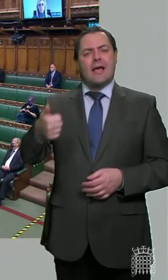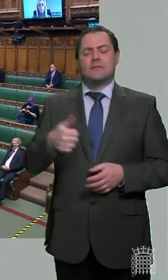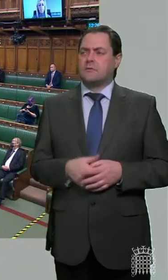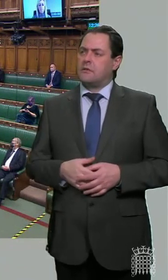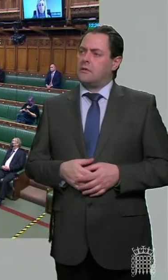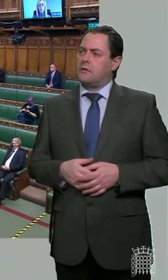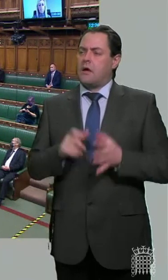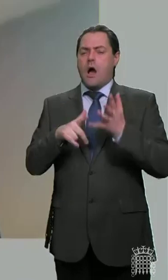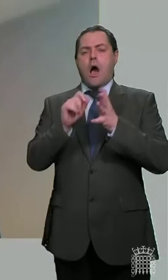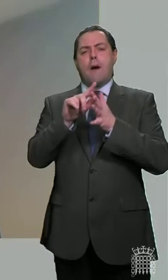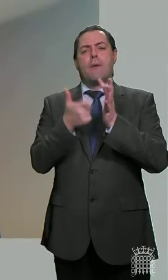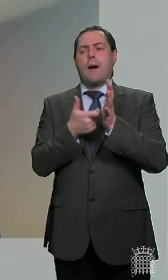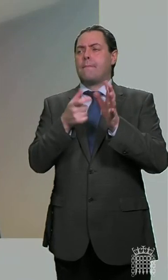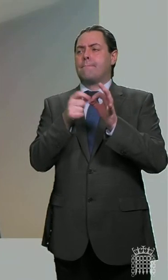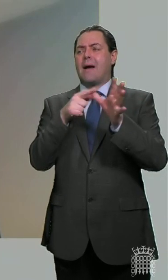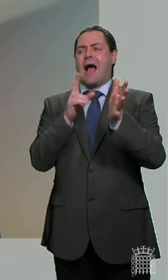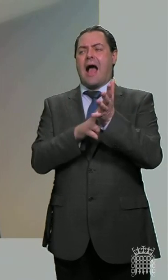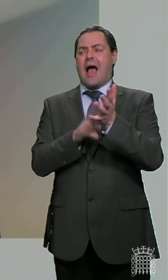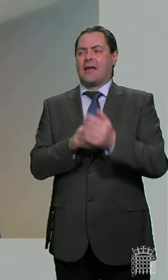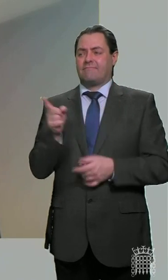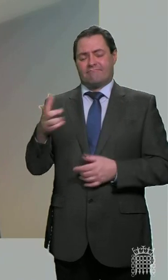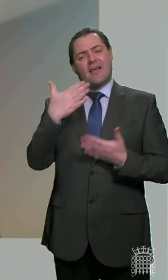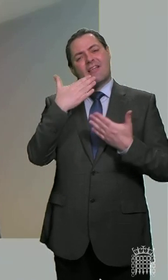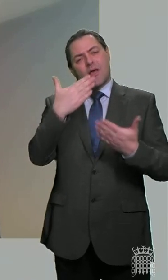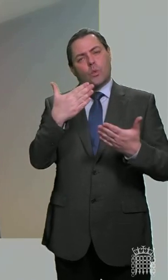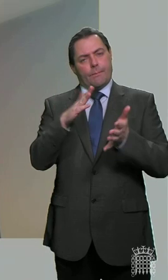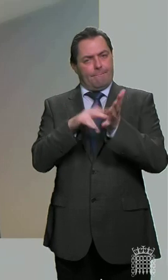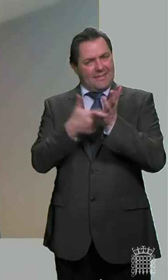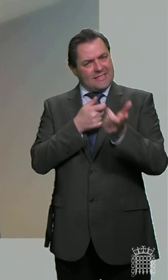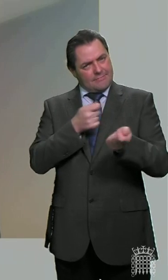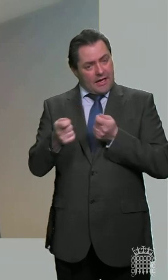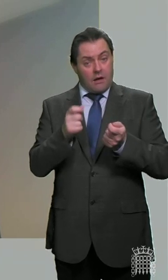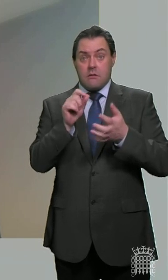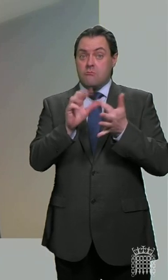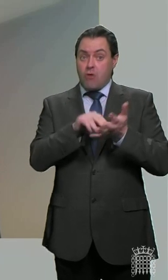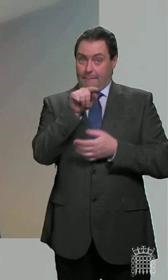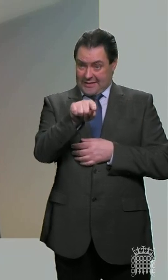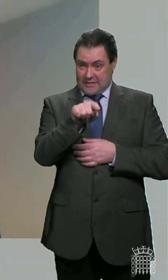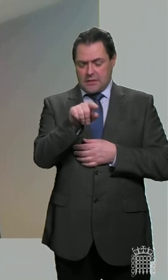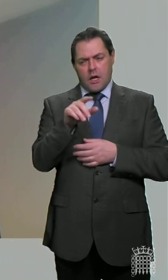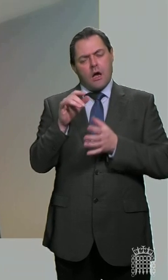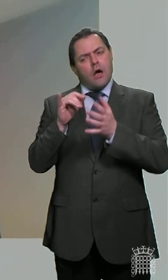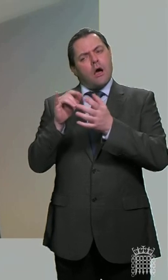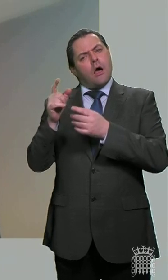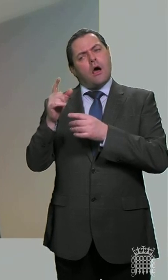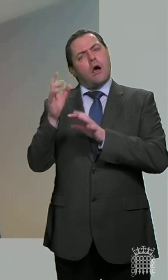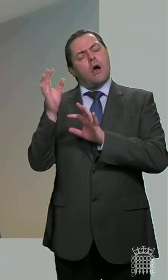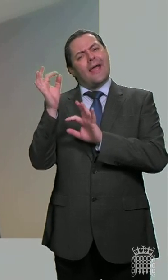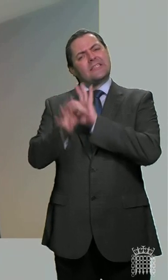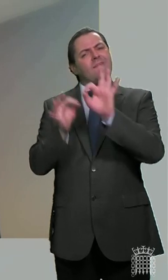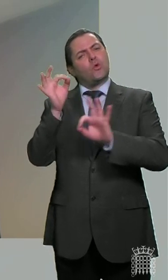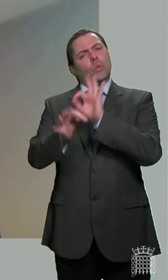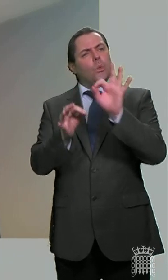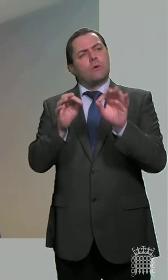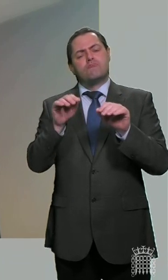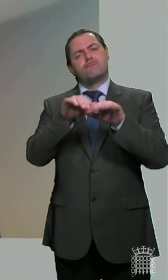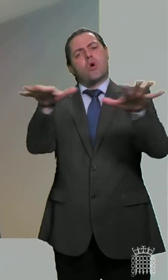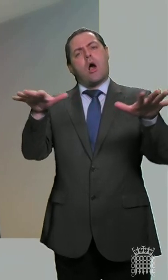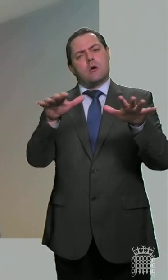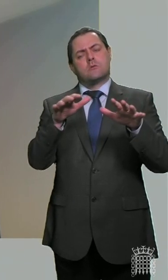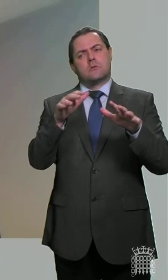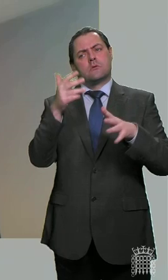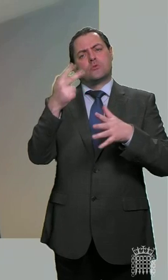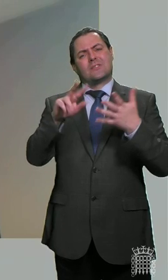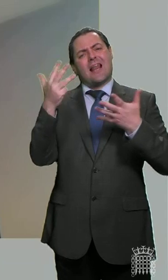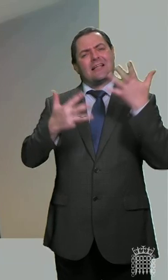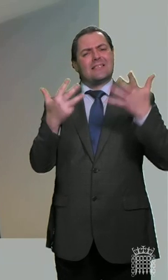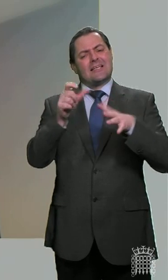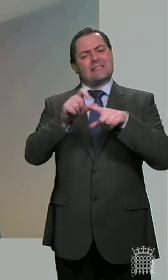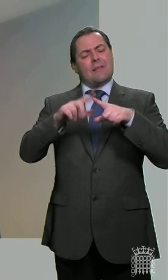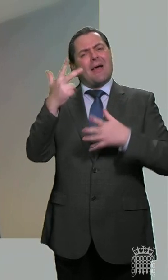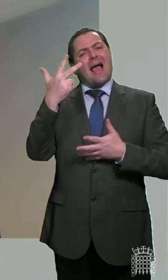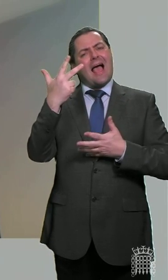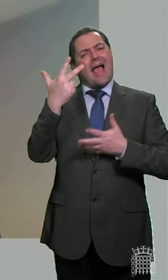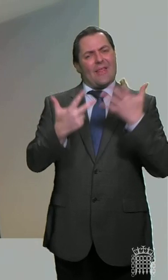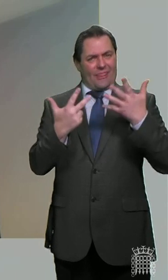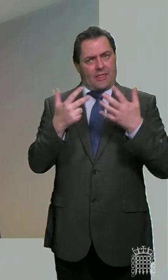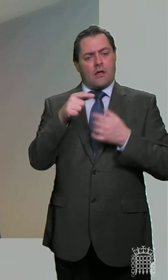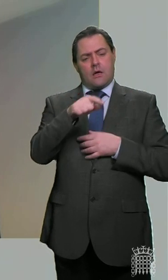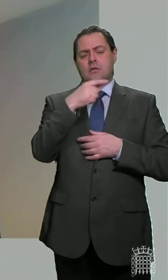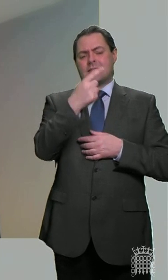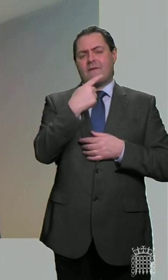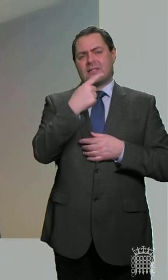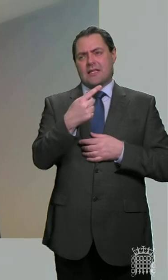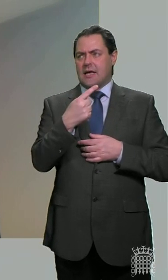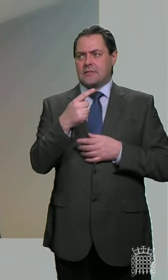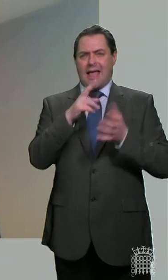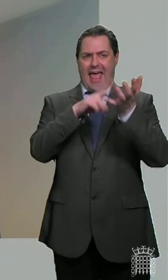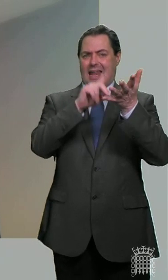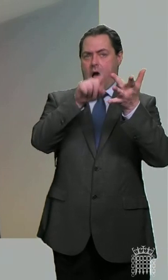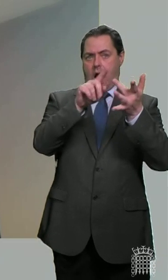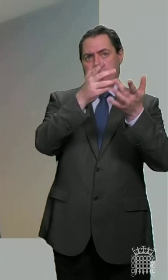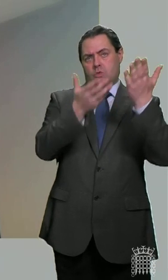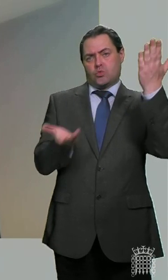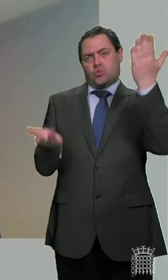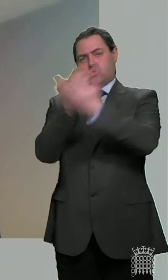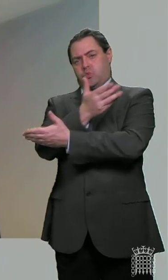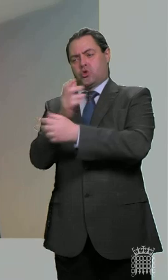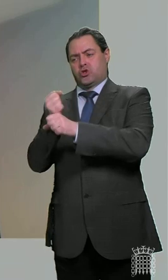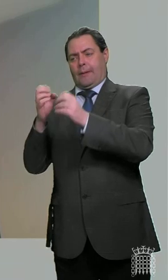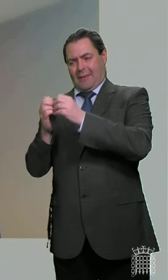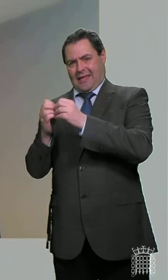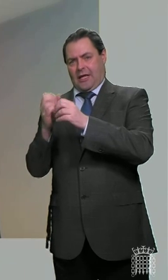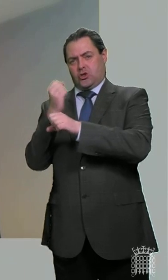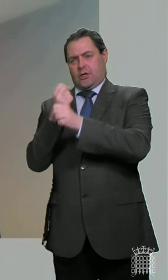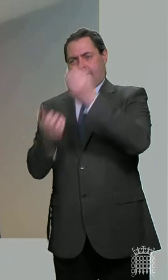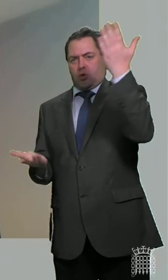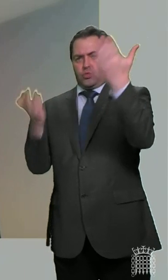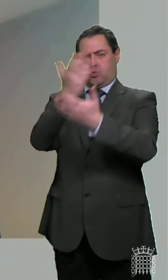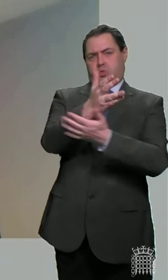Prime Minister, in an interview with Sophy Ridge broadcast on 8 December 2019, you pledged that there would be no checks on goods going from NI to GB or from GB to NI.